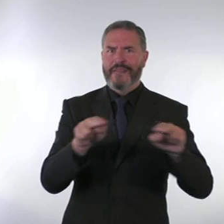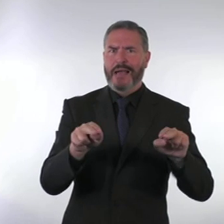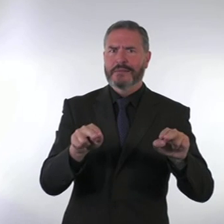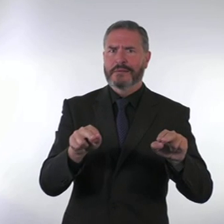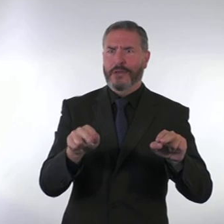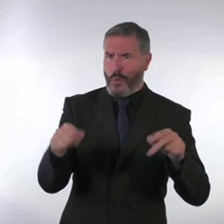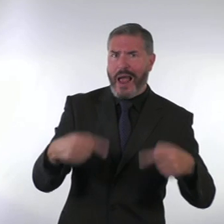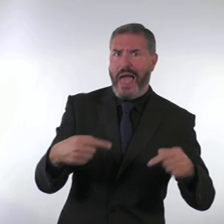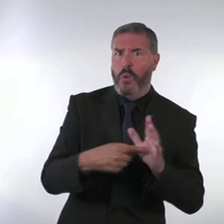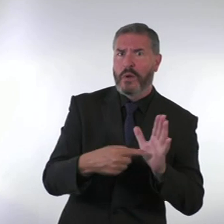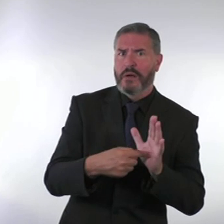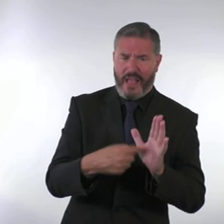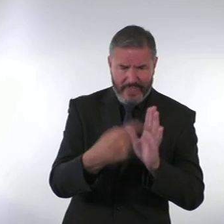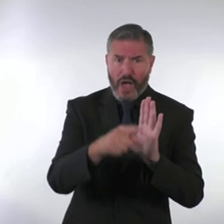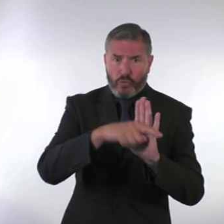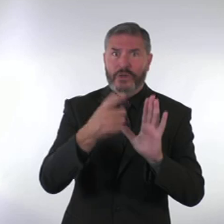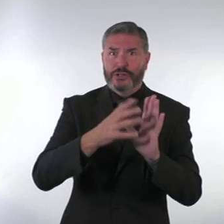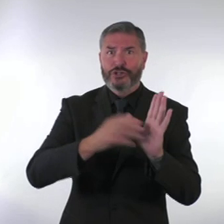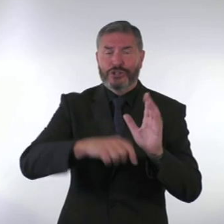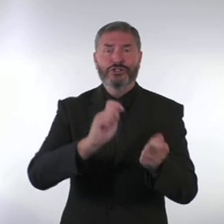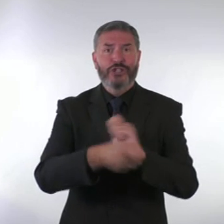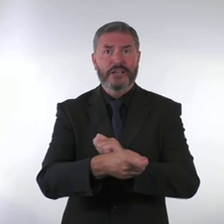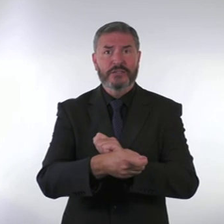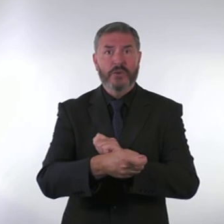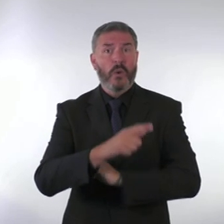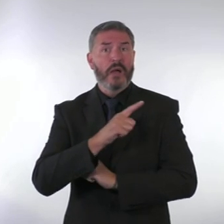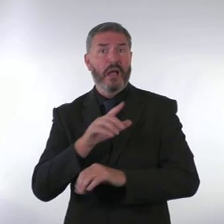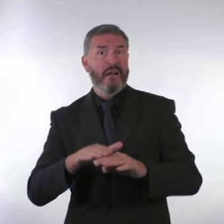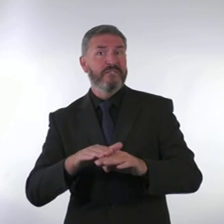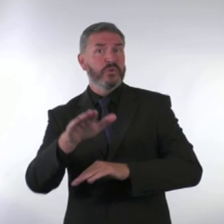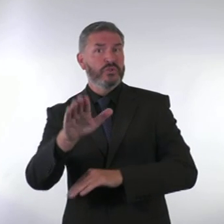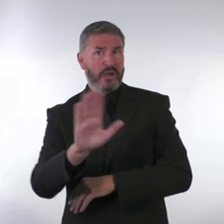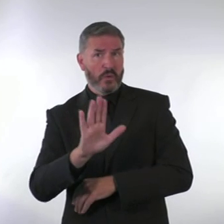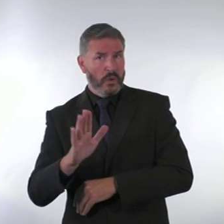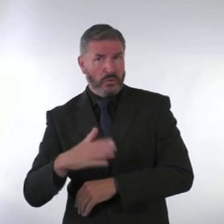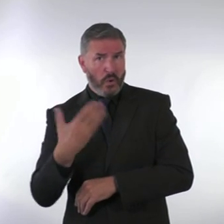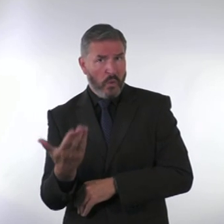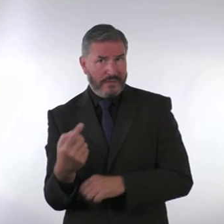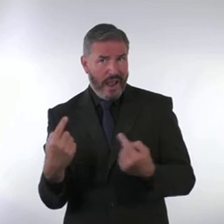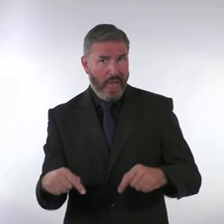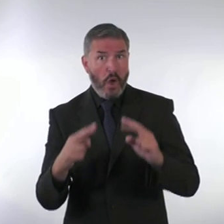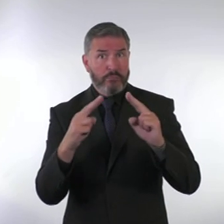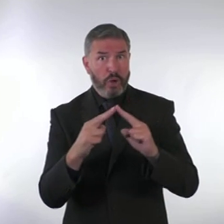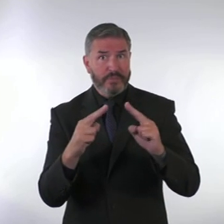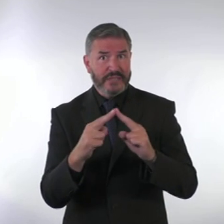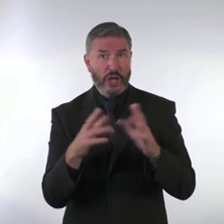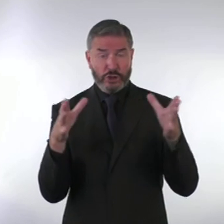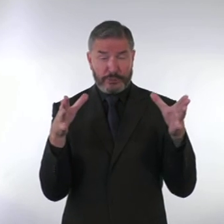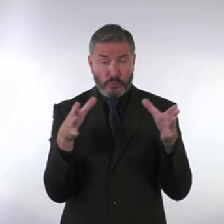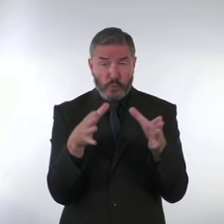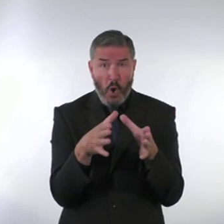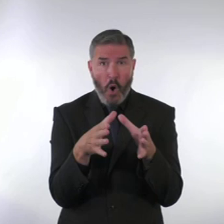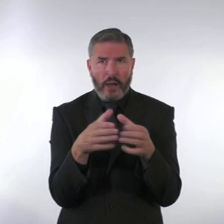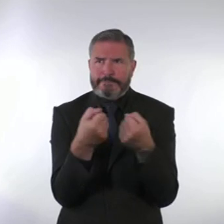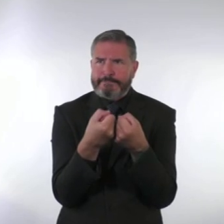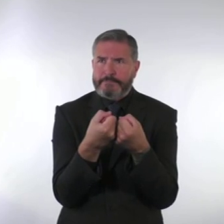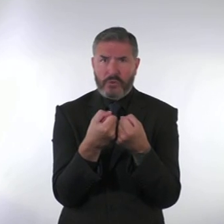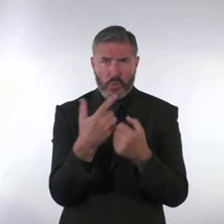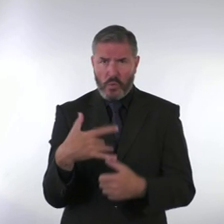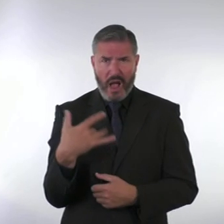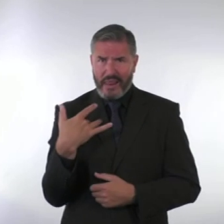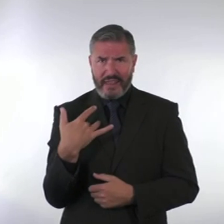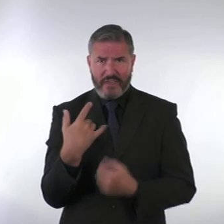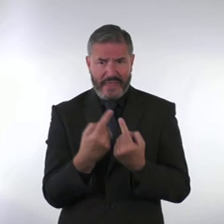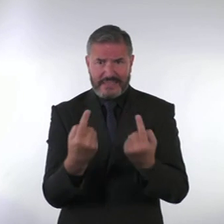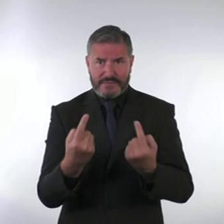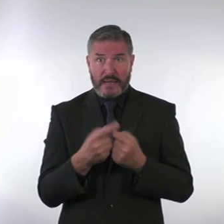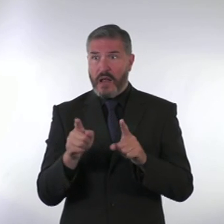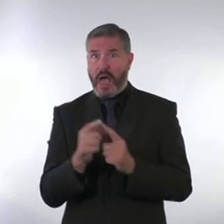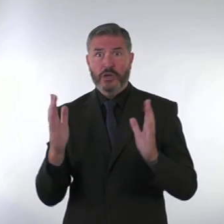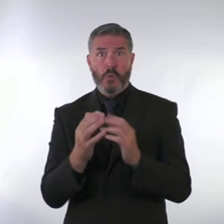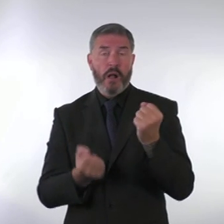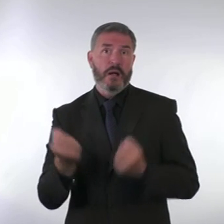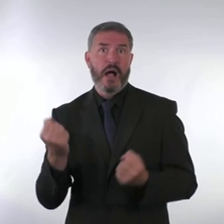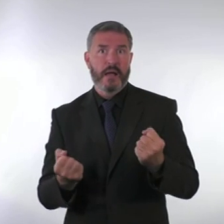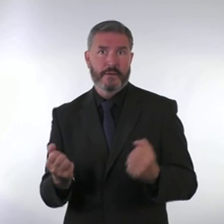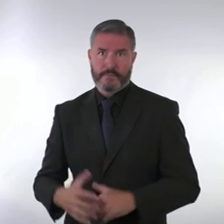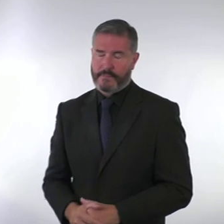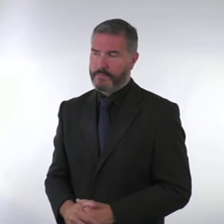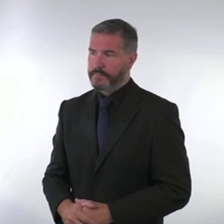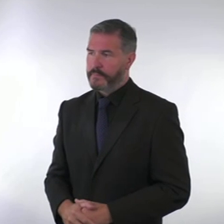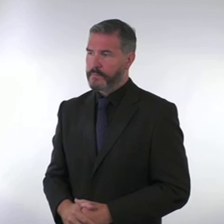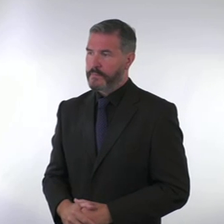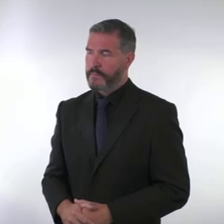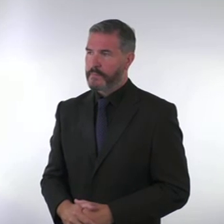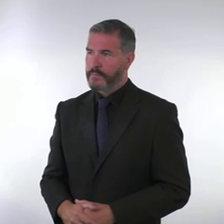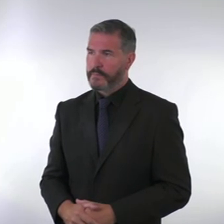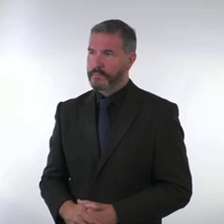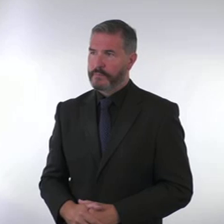Will he now change the rules and ensure that we never again allow slums to be built and people to be asked to live in a space as small as his ministerial car?